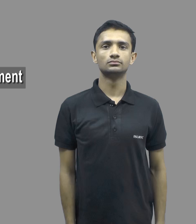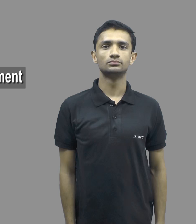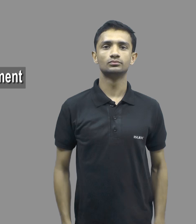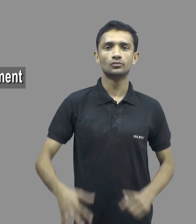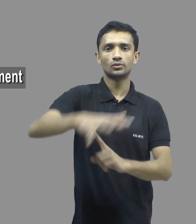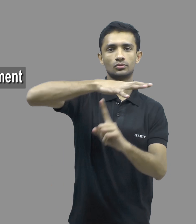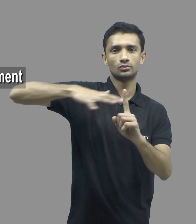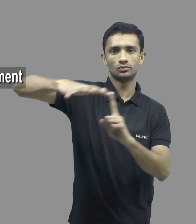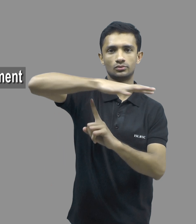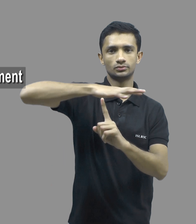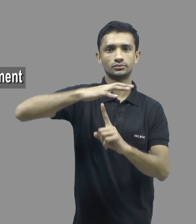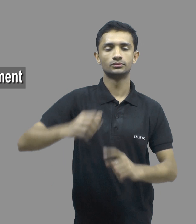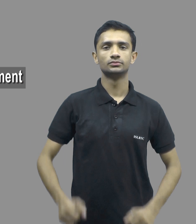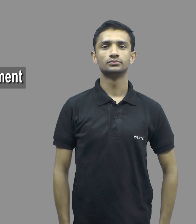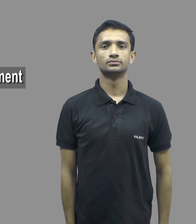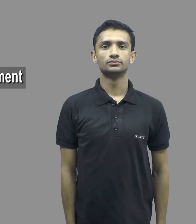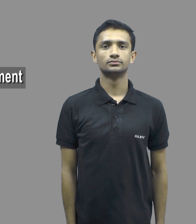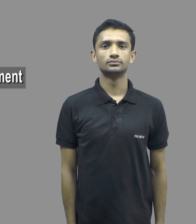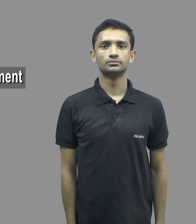Environment